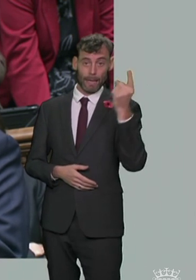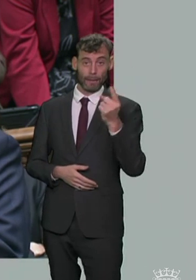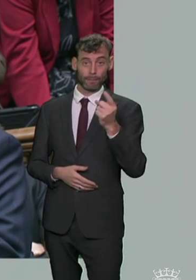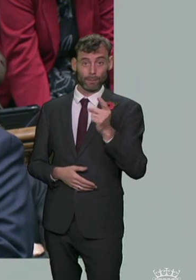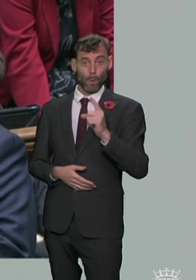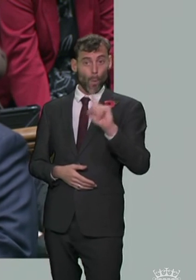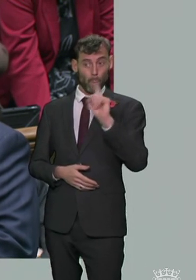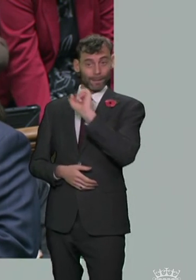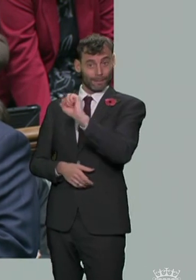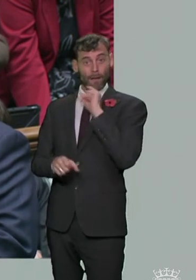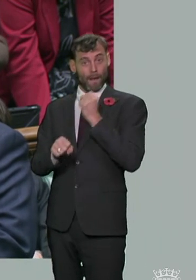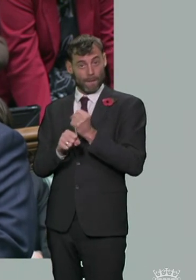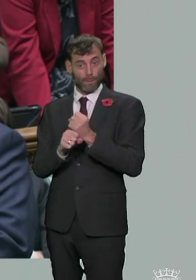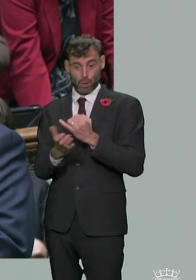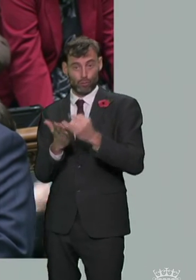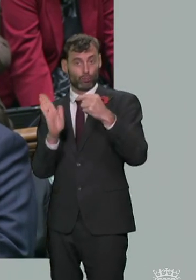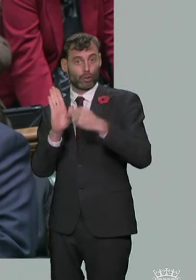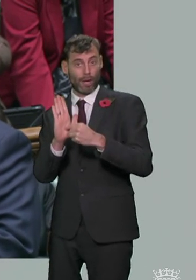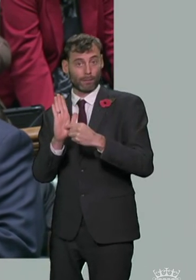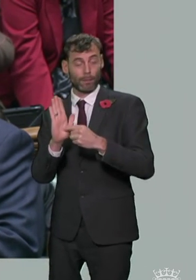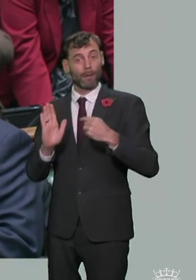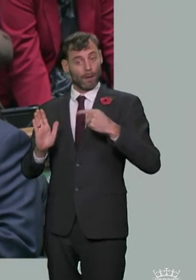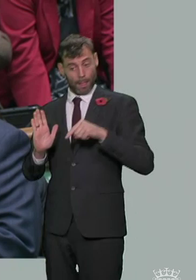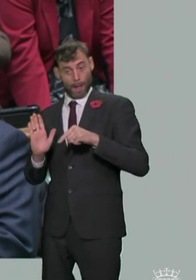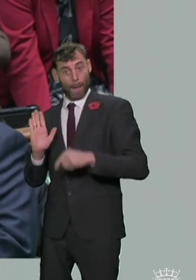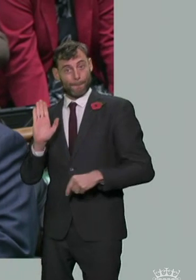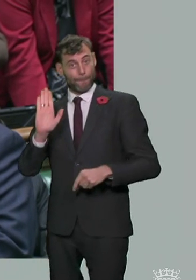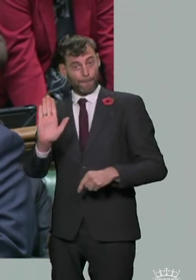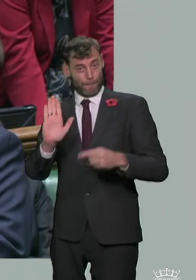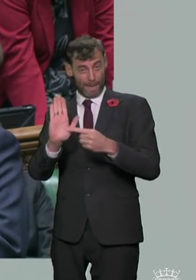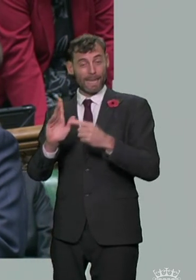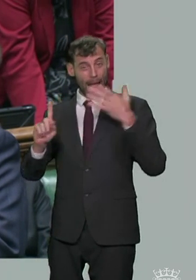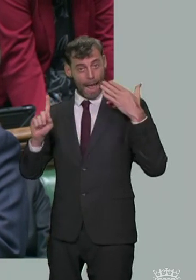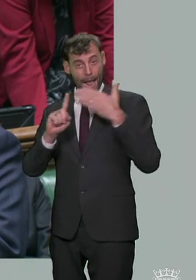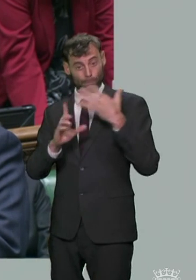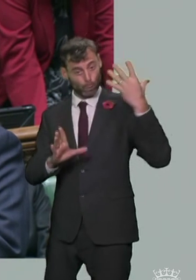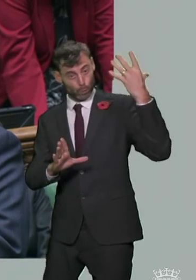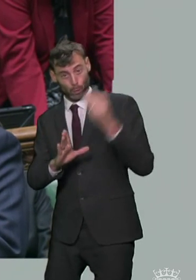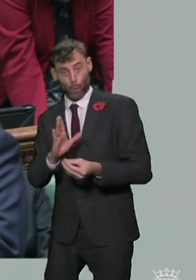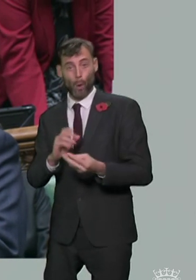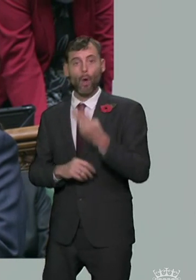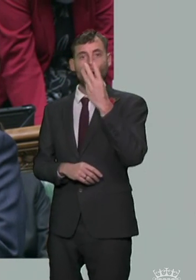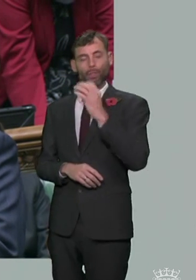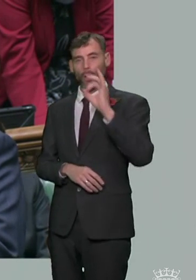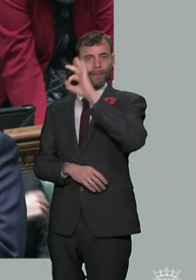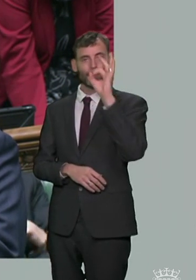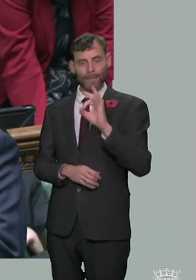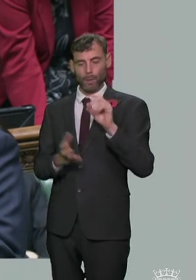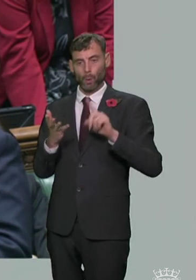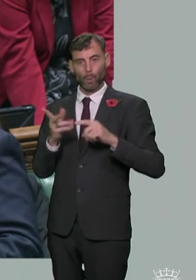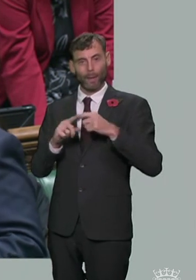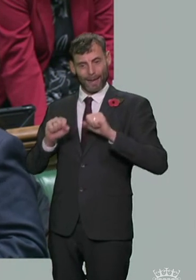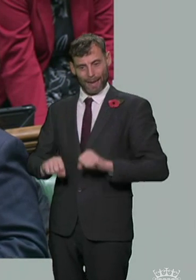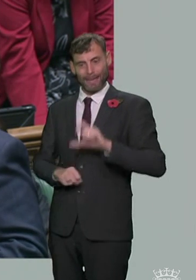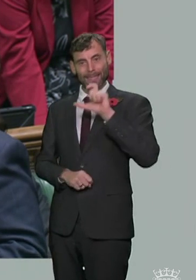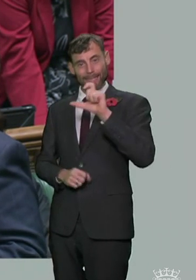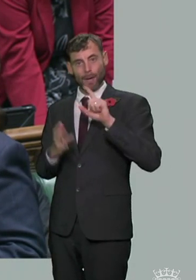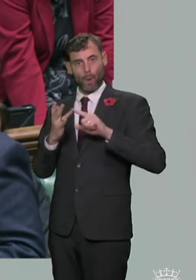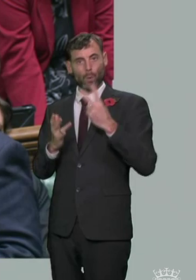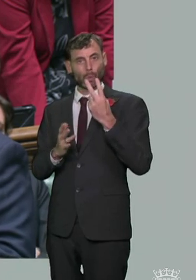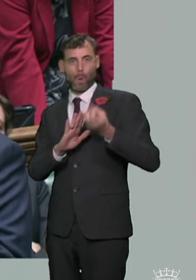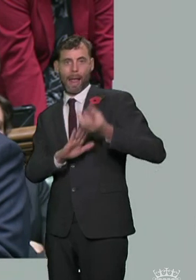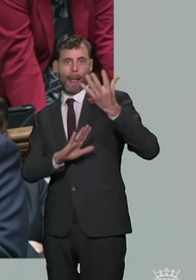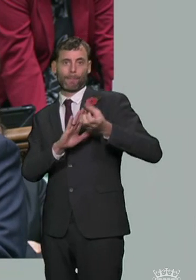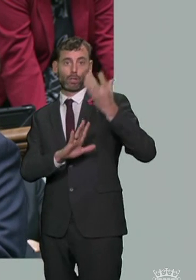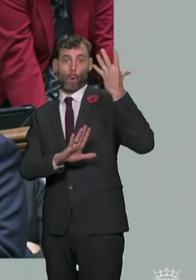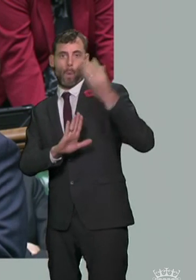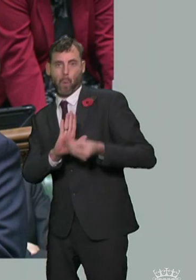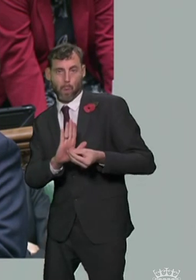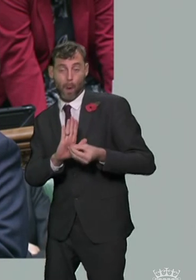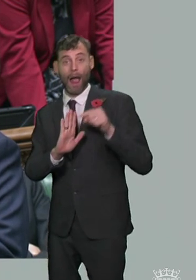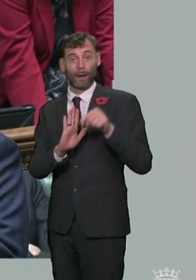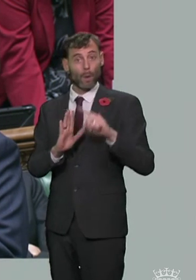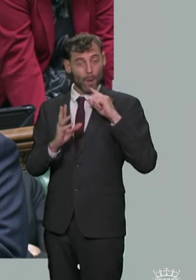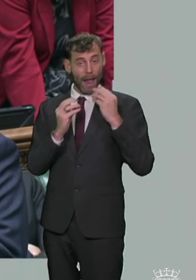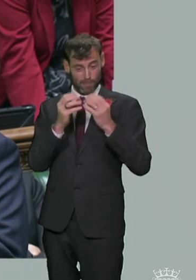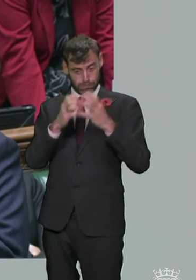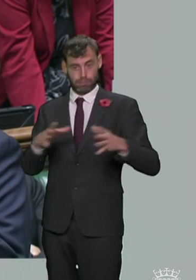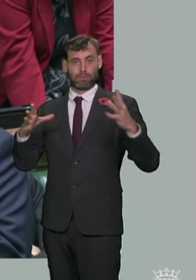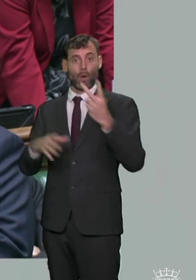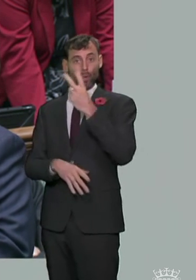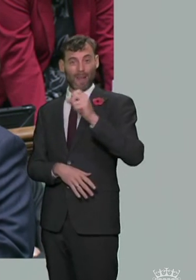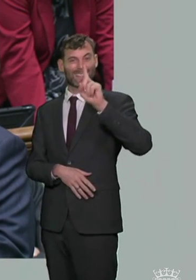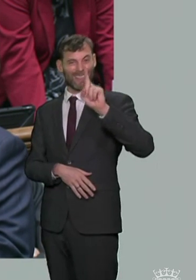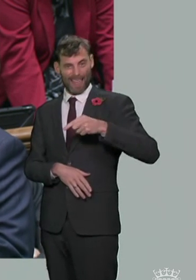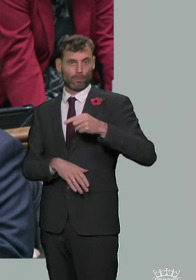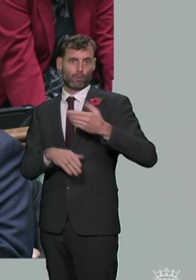Let me tell him: the Scottish cluster bid would have stored 30% of the UK’s CO2 emissions and supported the creation of around 20,000 jobs in green industries.